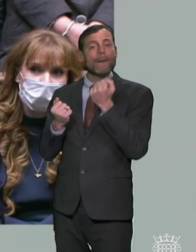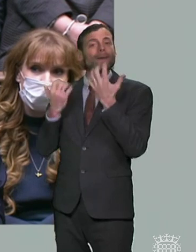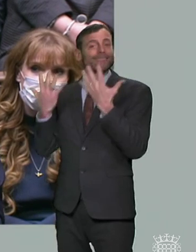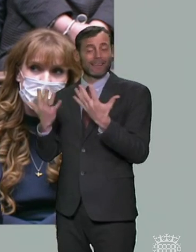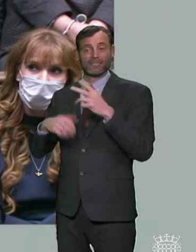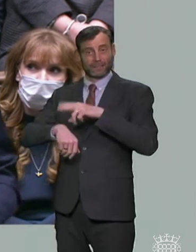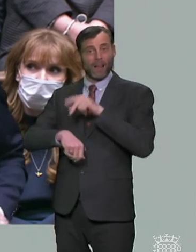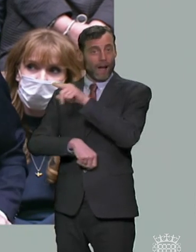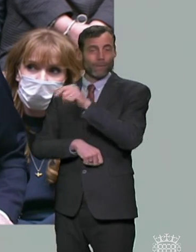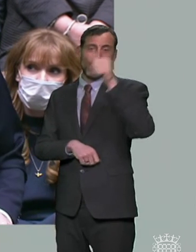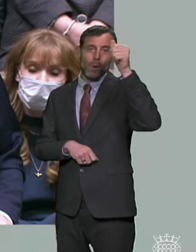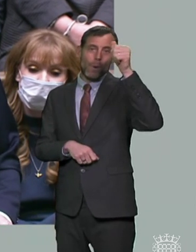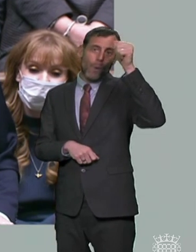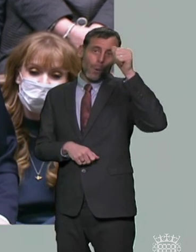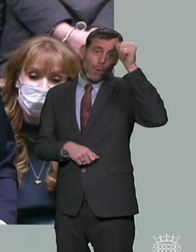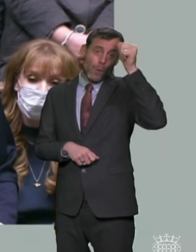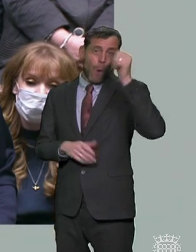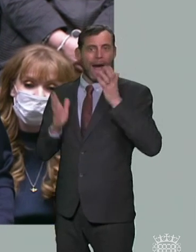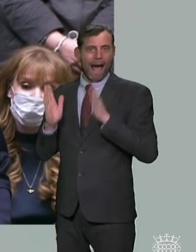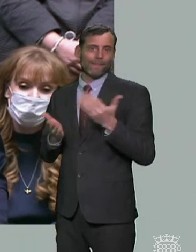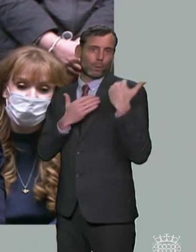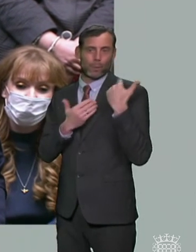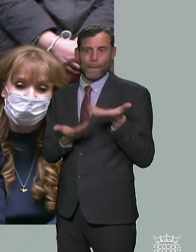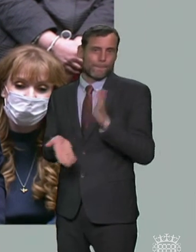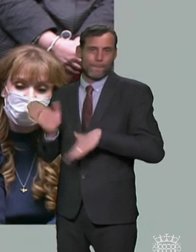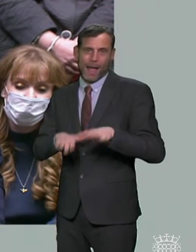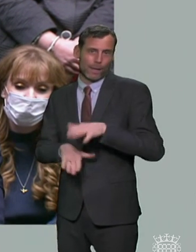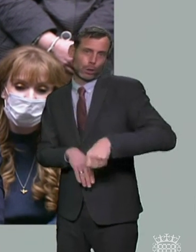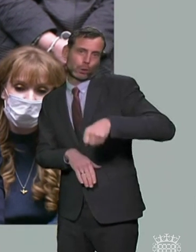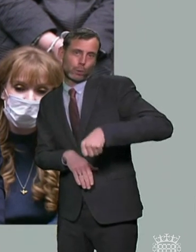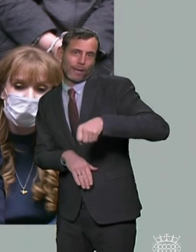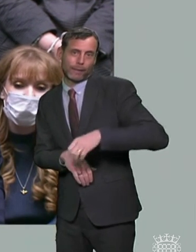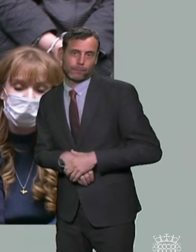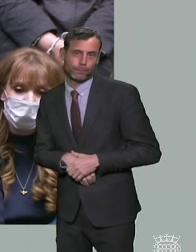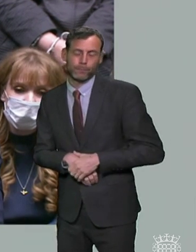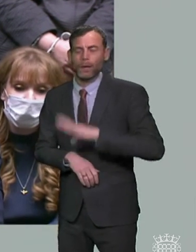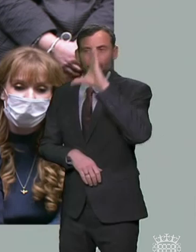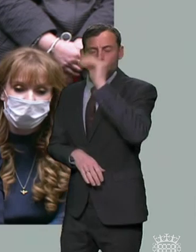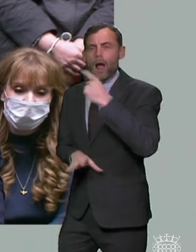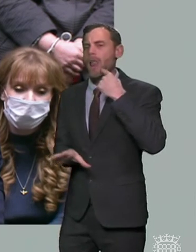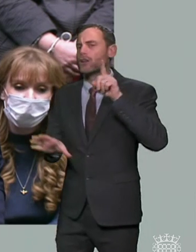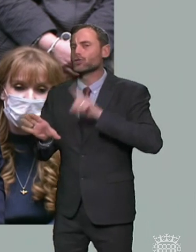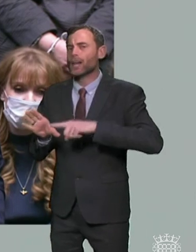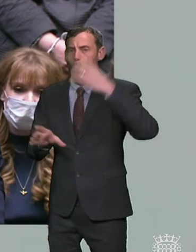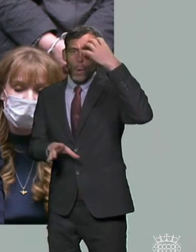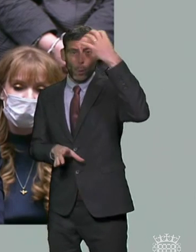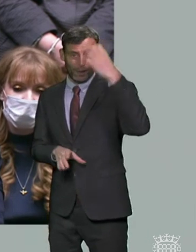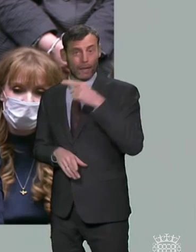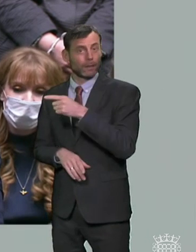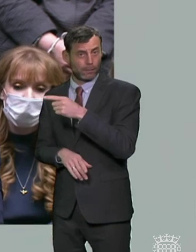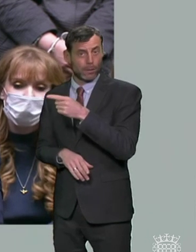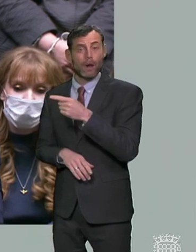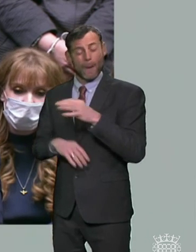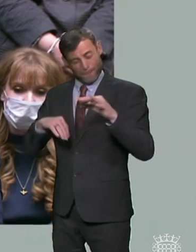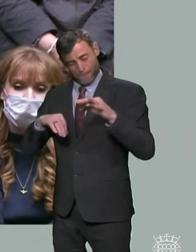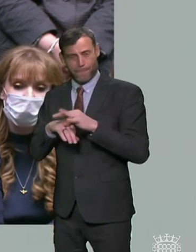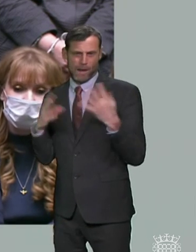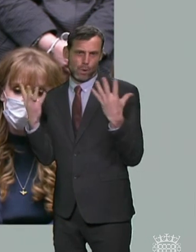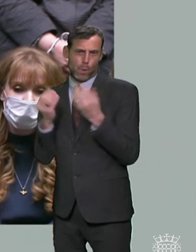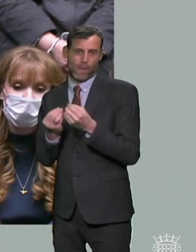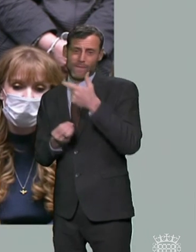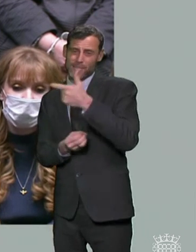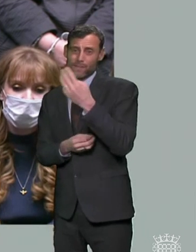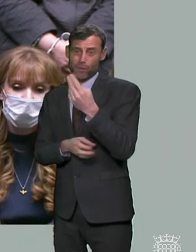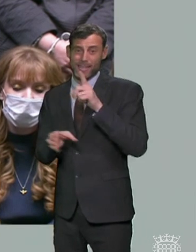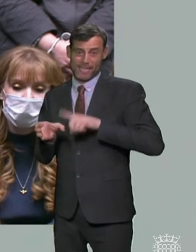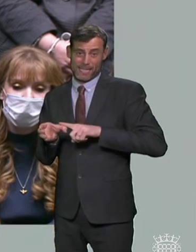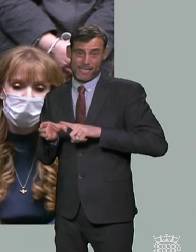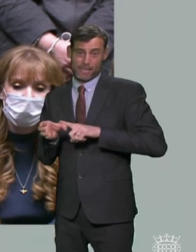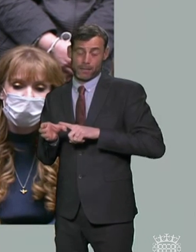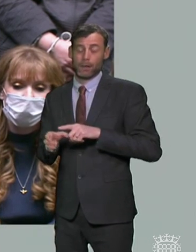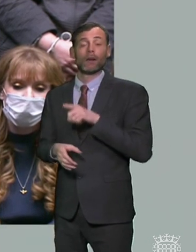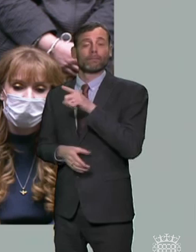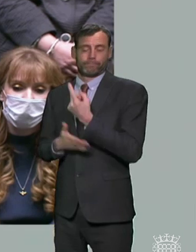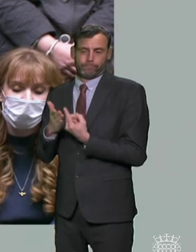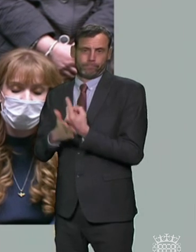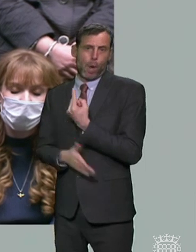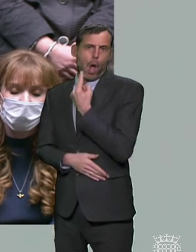Last year, Her Majesty the Queen sat alone when she marked the passing of the man she had been married to for 73 years.